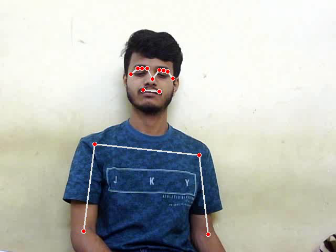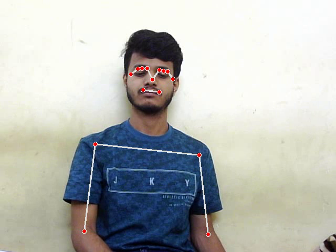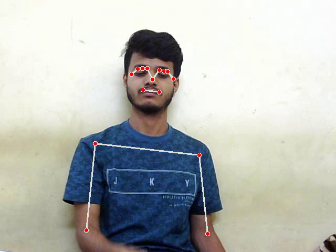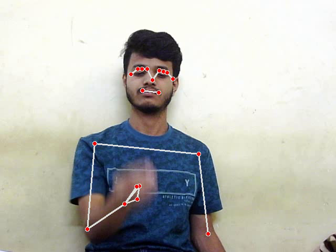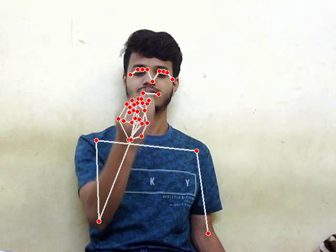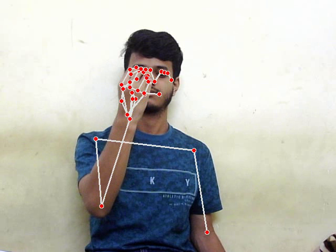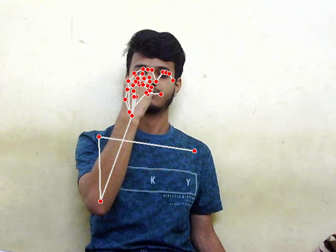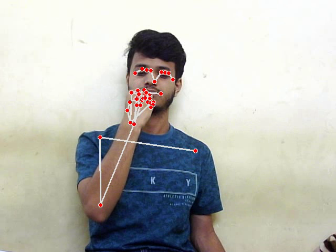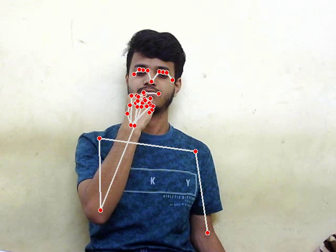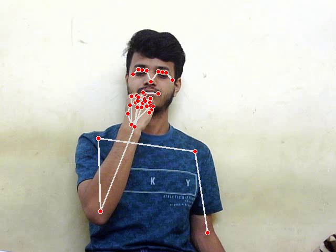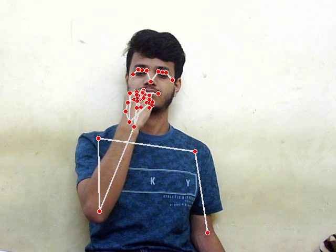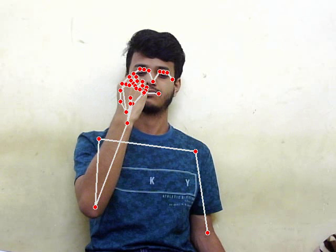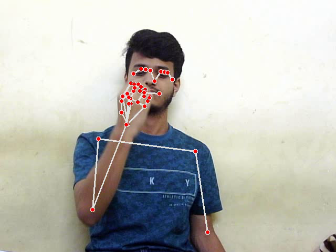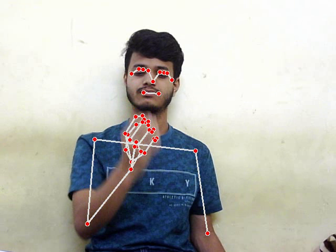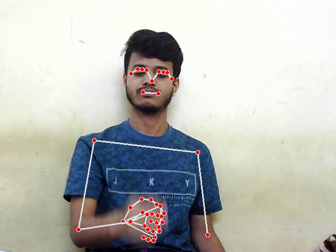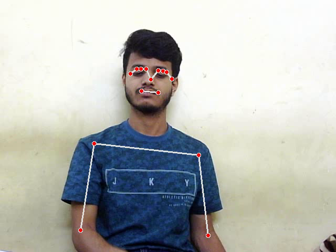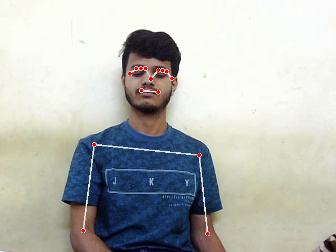eat